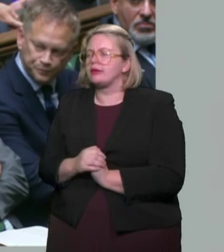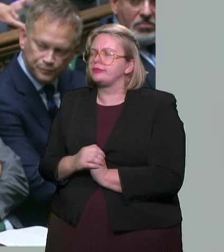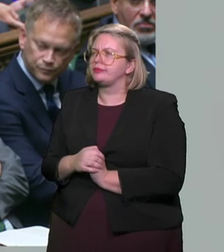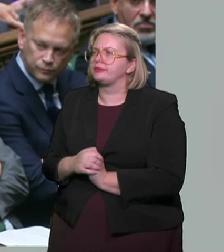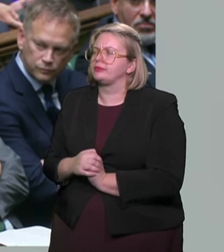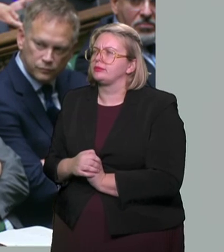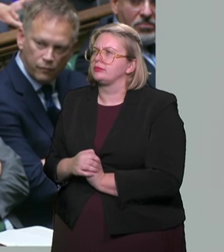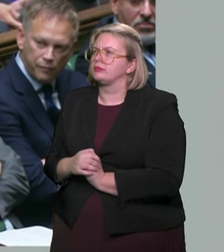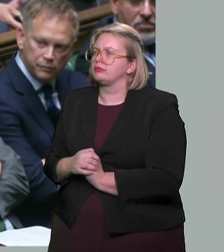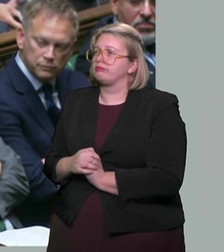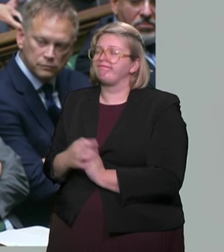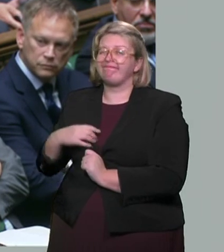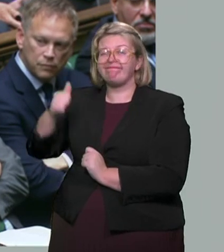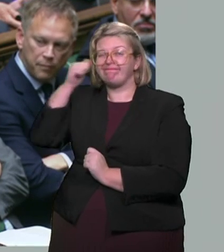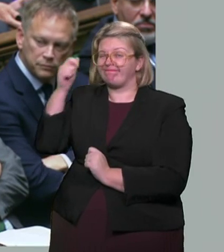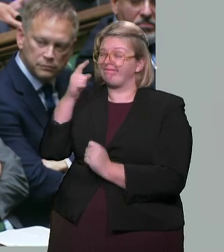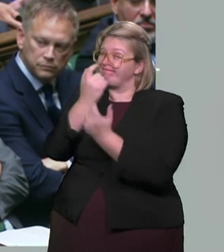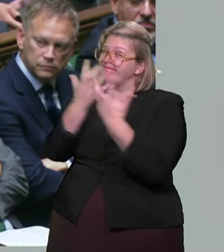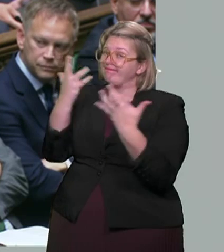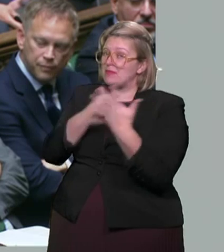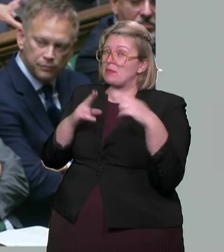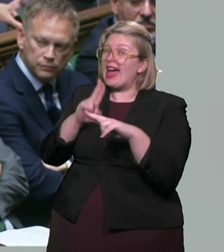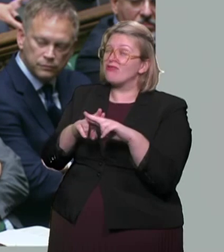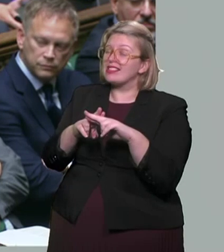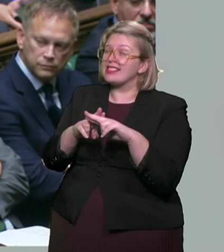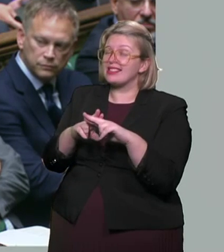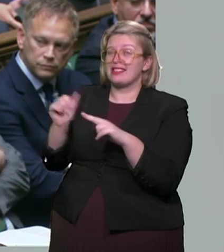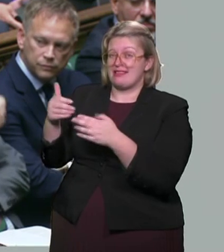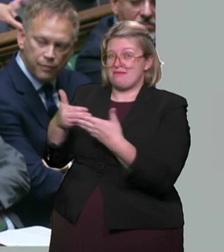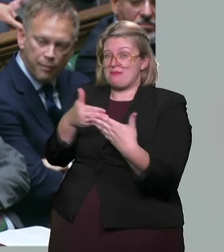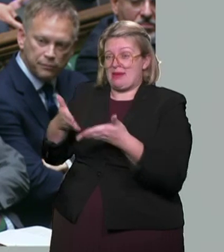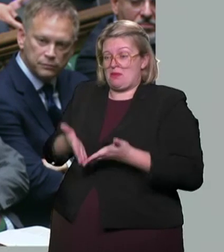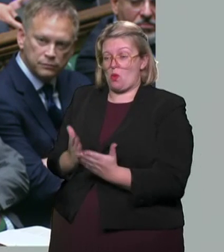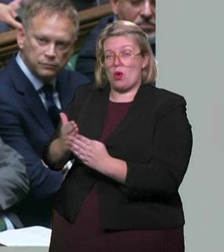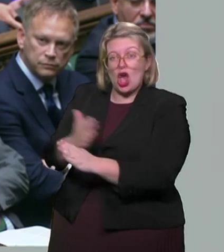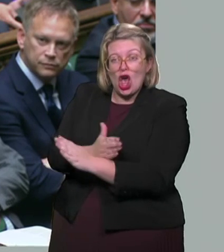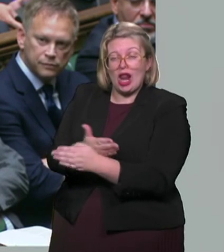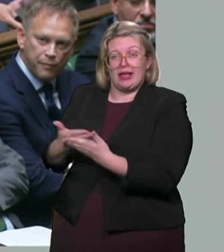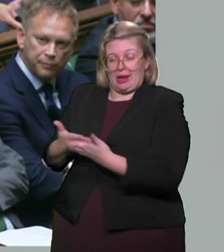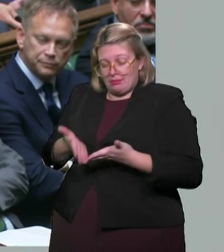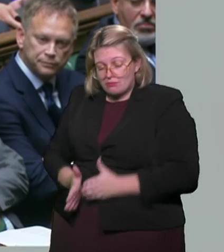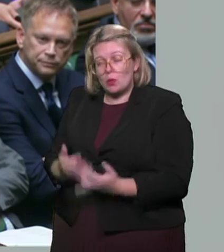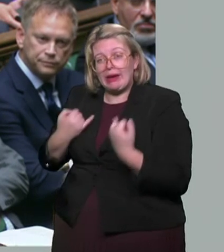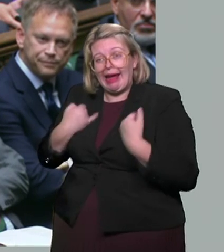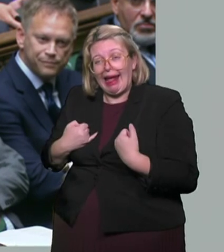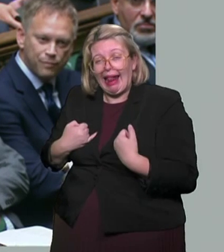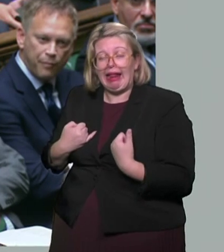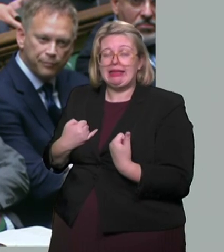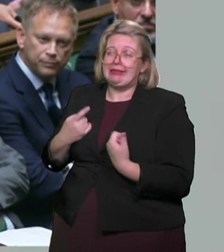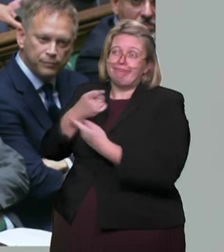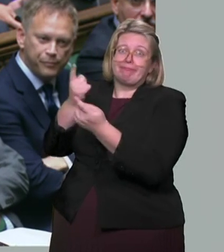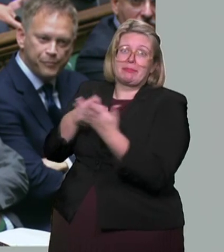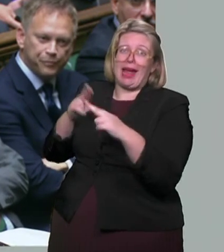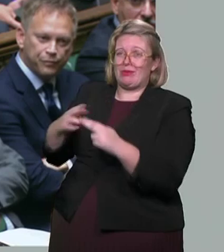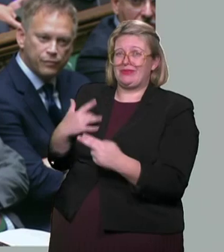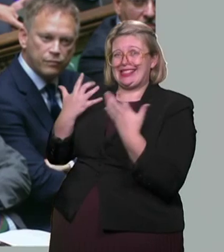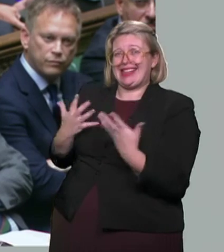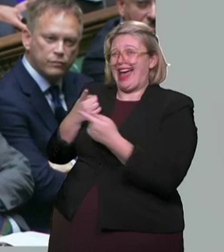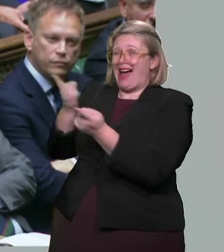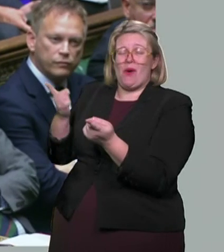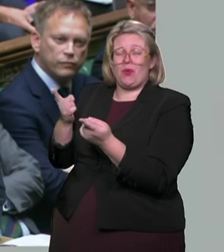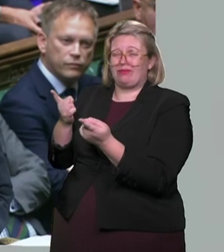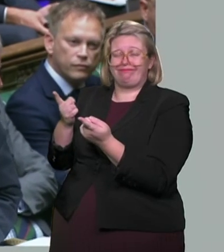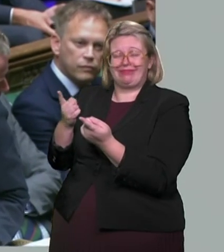I know that many parents, particularly those who have premature and sick babies, feel that the current system is not working well for them.